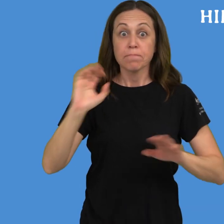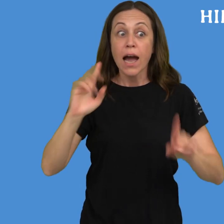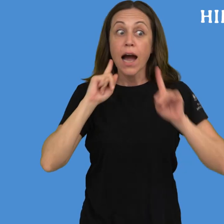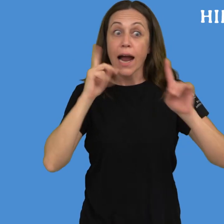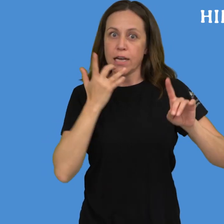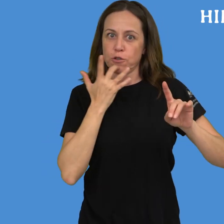caso